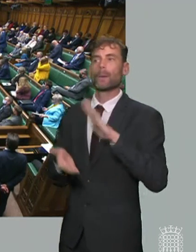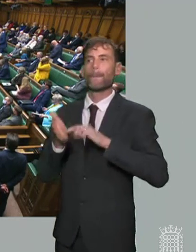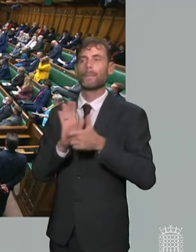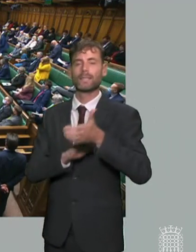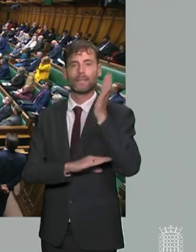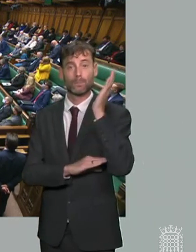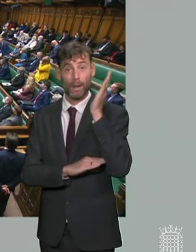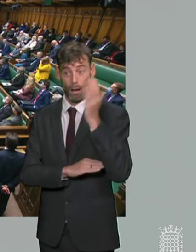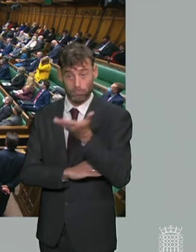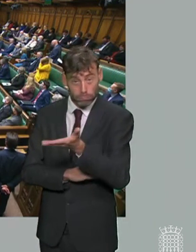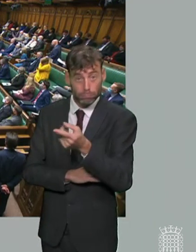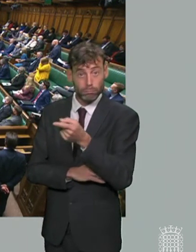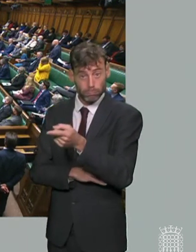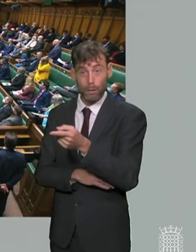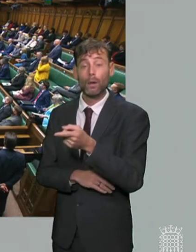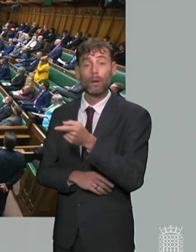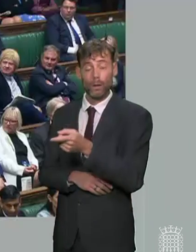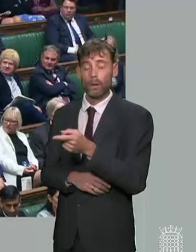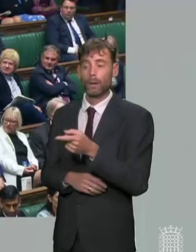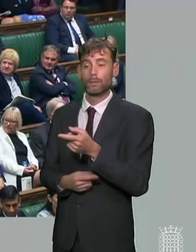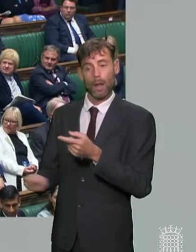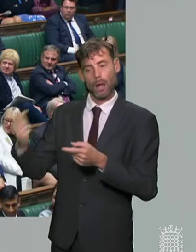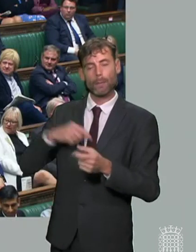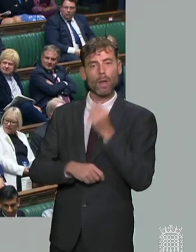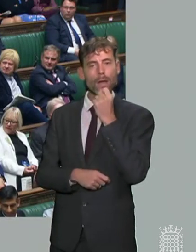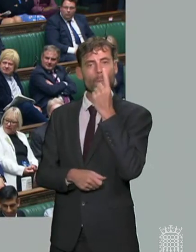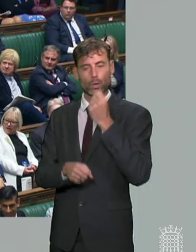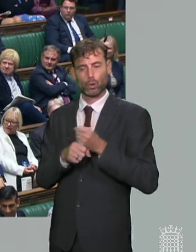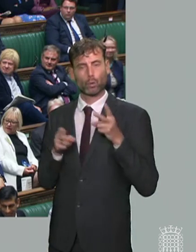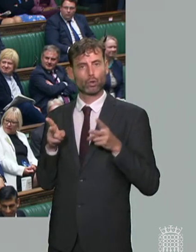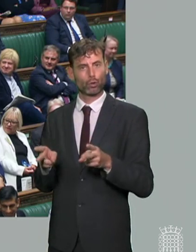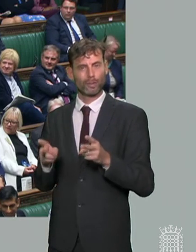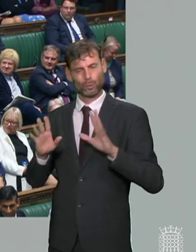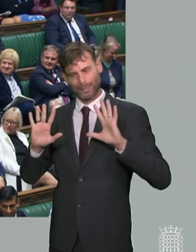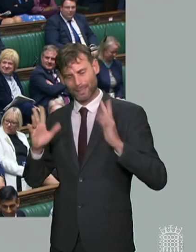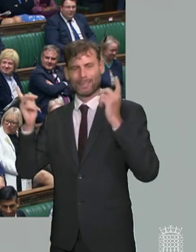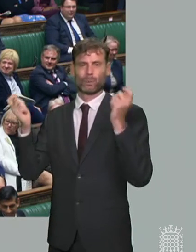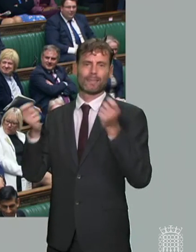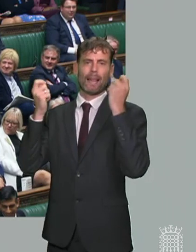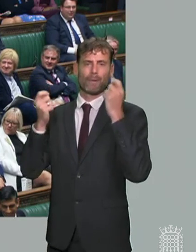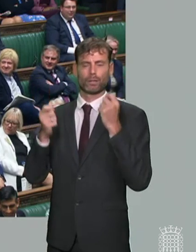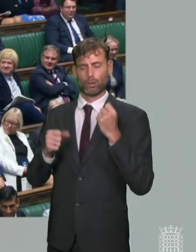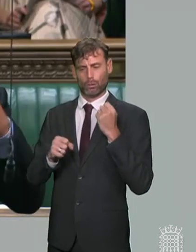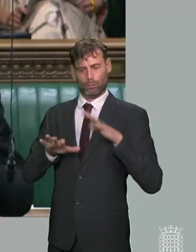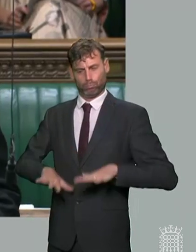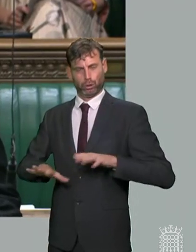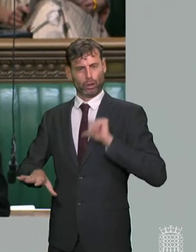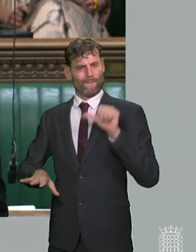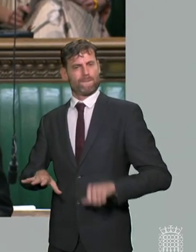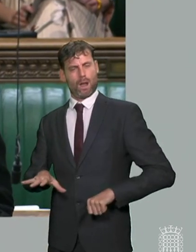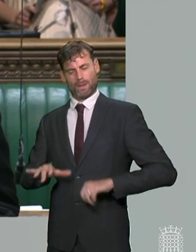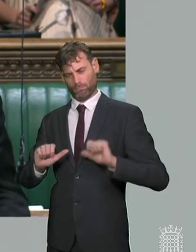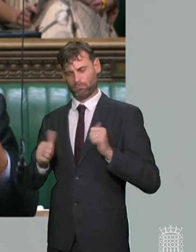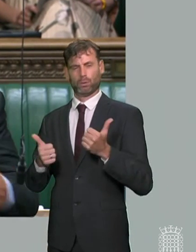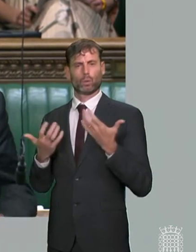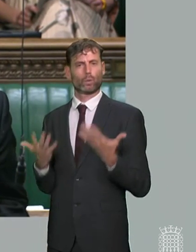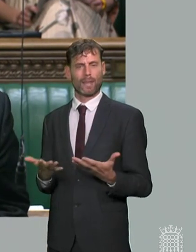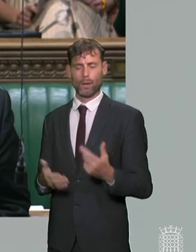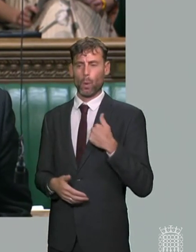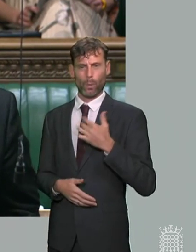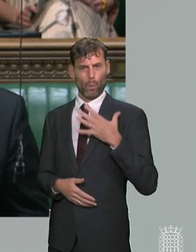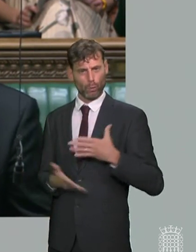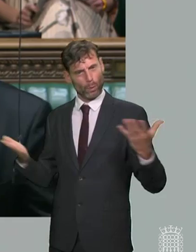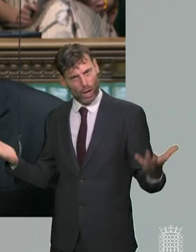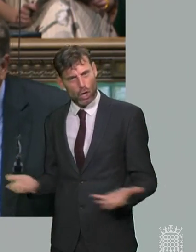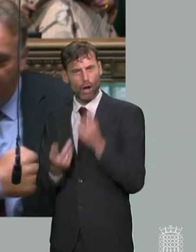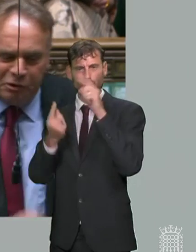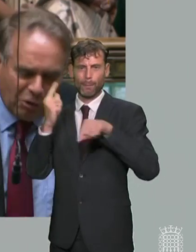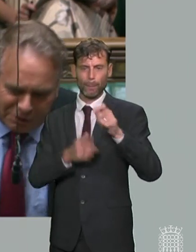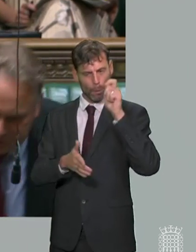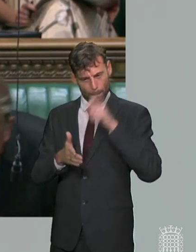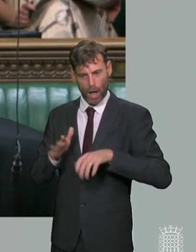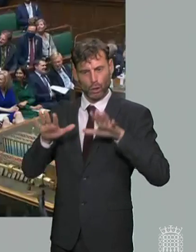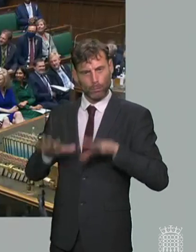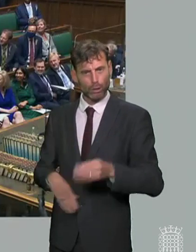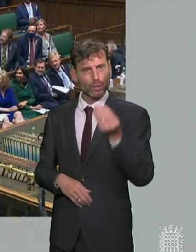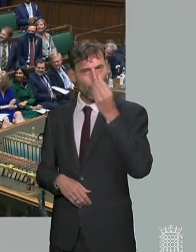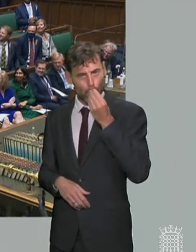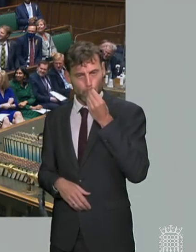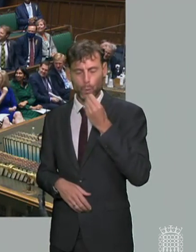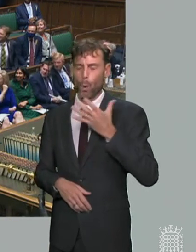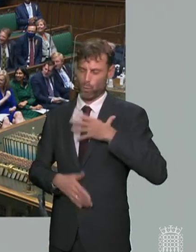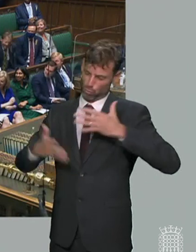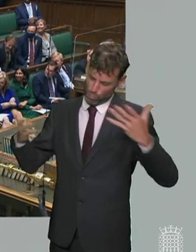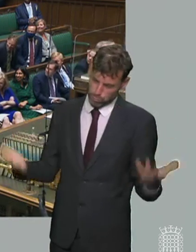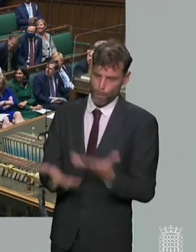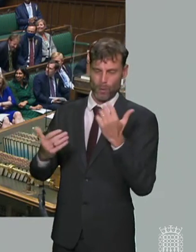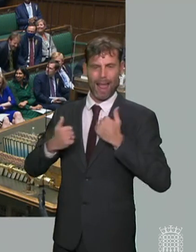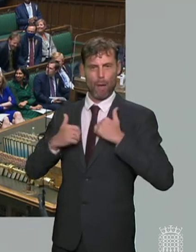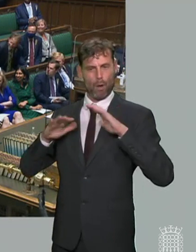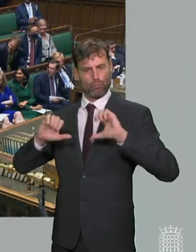Will my right honourable Friend come to No. 1 George Street and celebrate great British farming today, can we have public procurement that uses British food, and can we have food envoys all across the world promoting our great British food and farming?